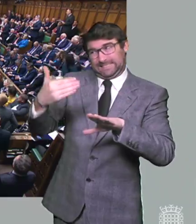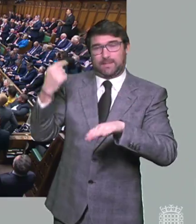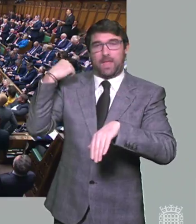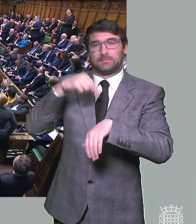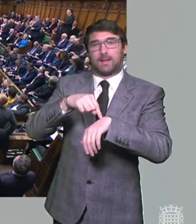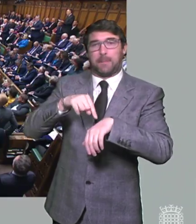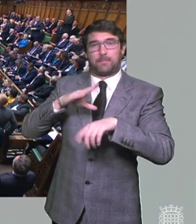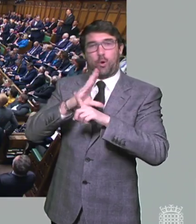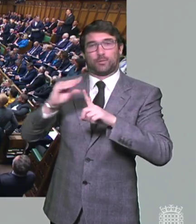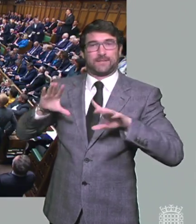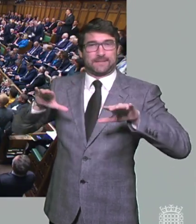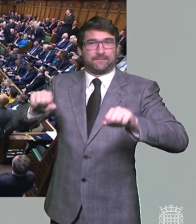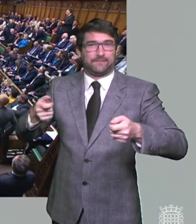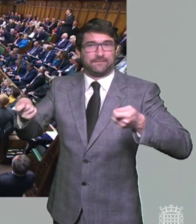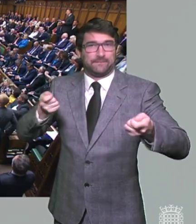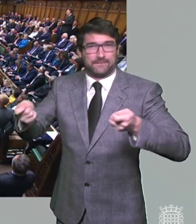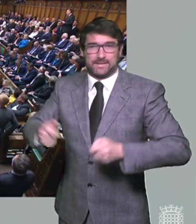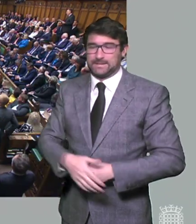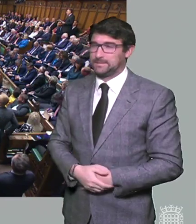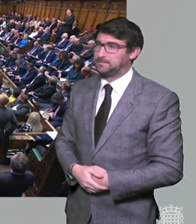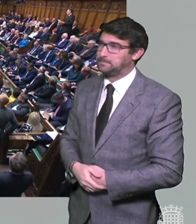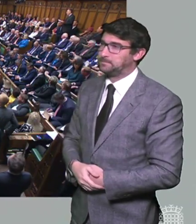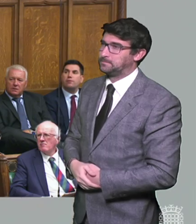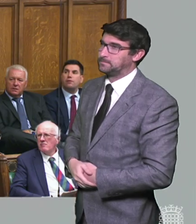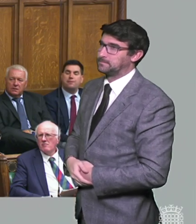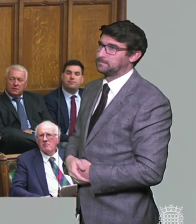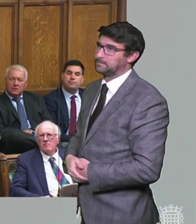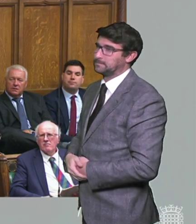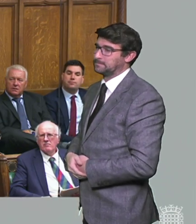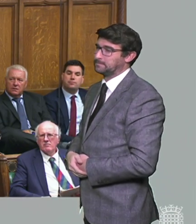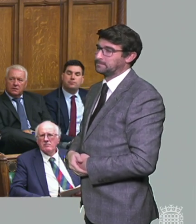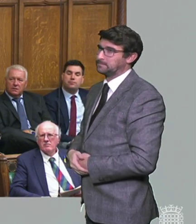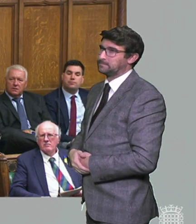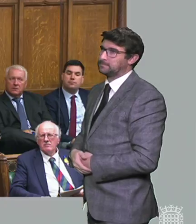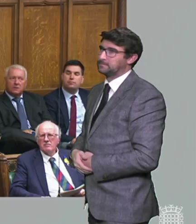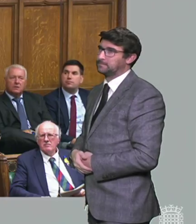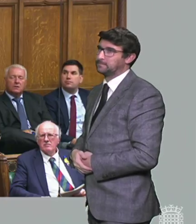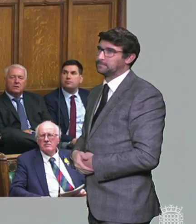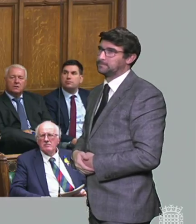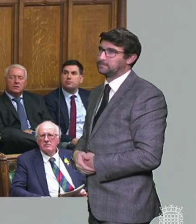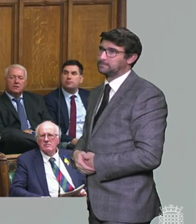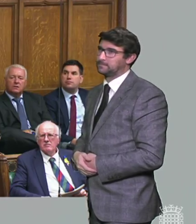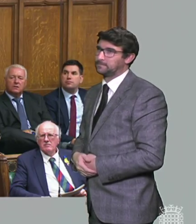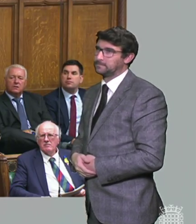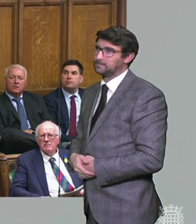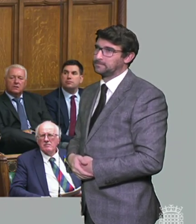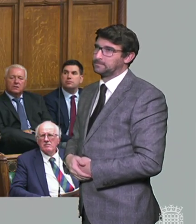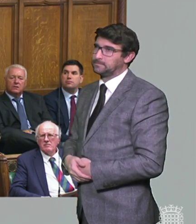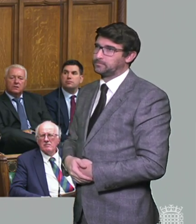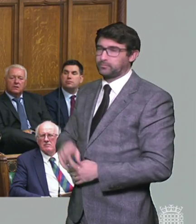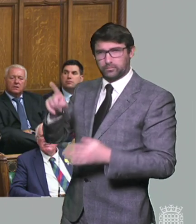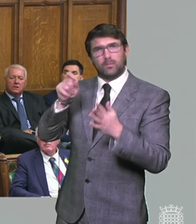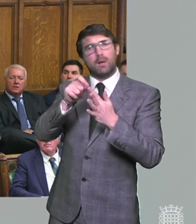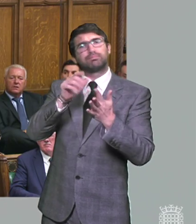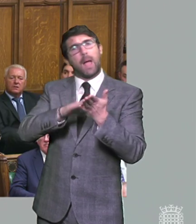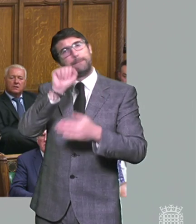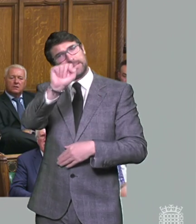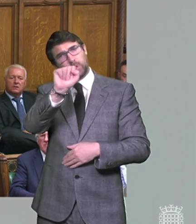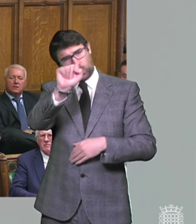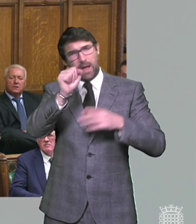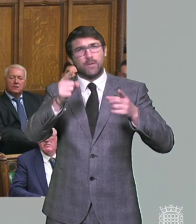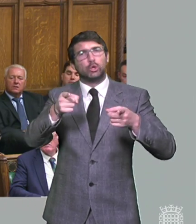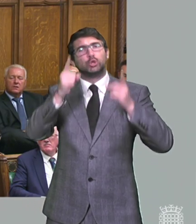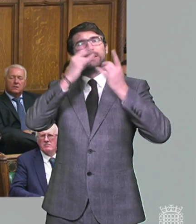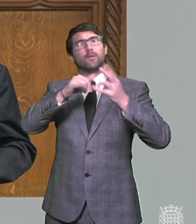The Prime Minister’s chief of staff is in hot water after lobbying on behalf of a Libyan warlord and big tobacco.